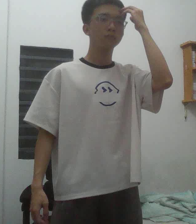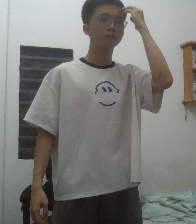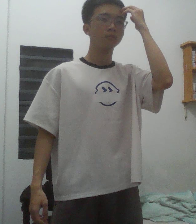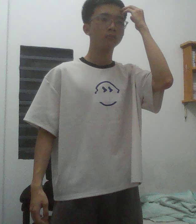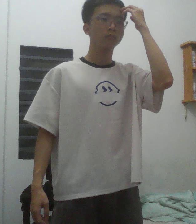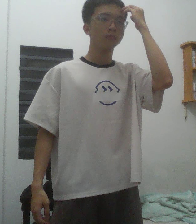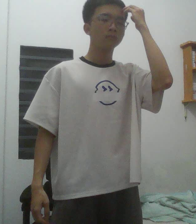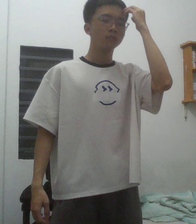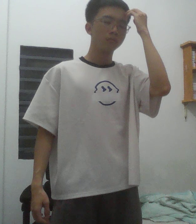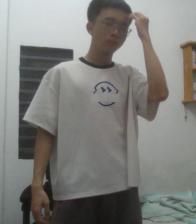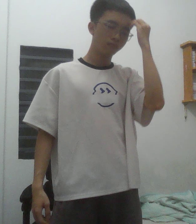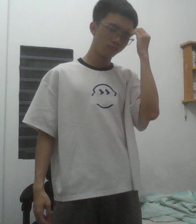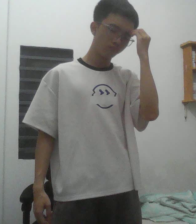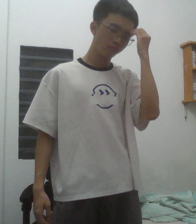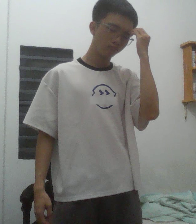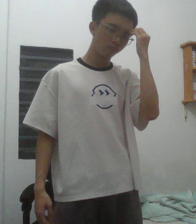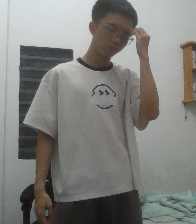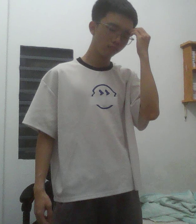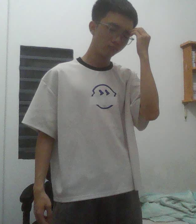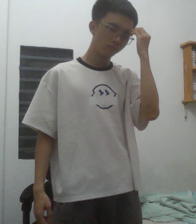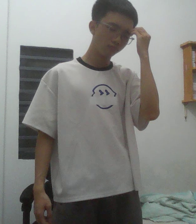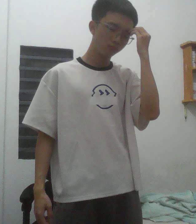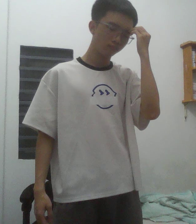benh